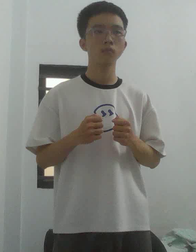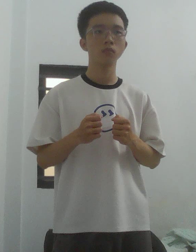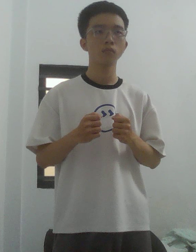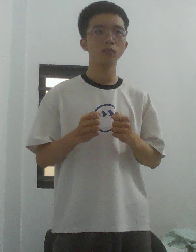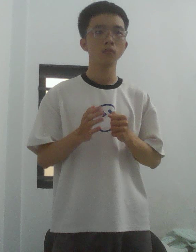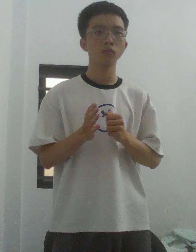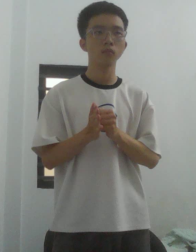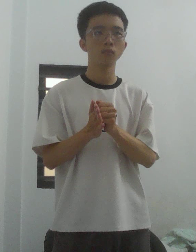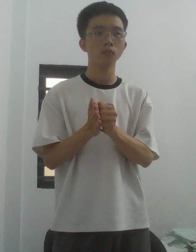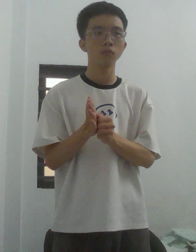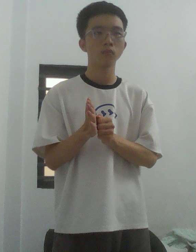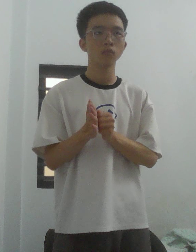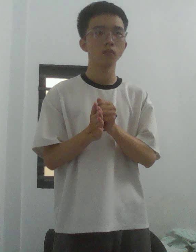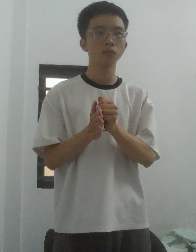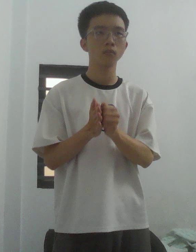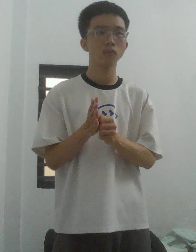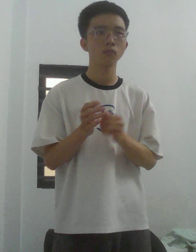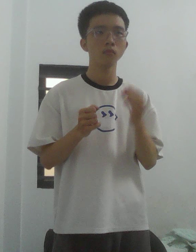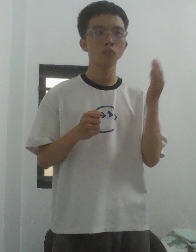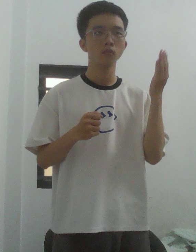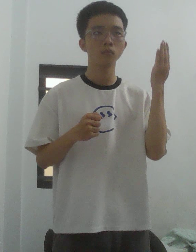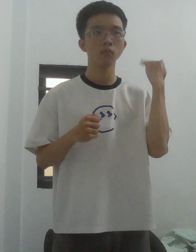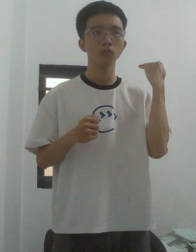thang truoc